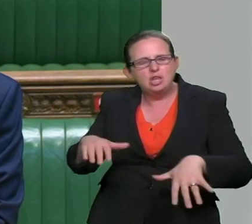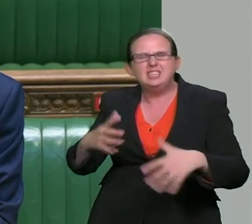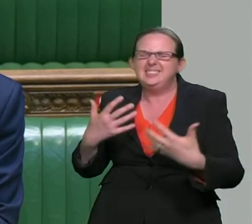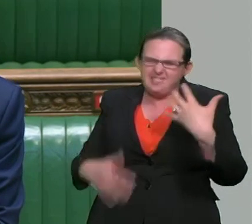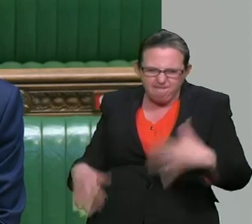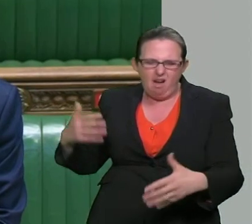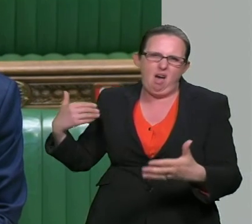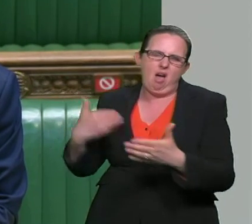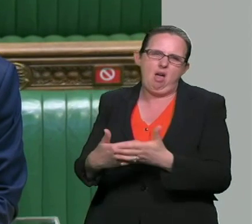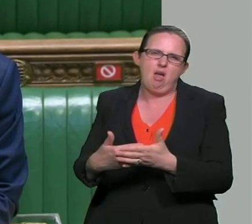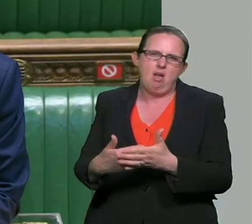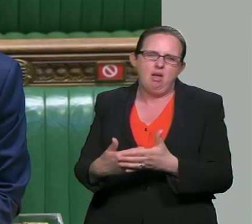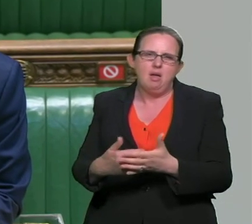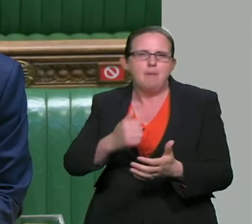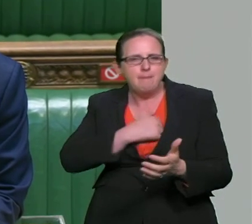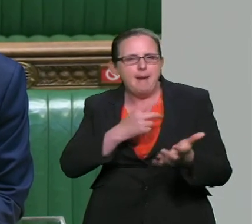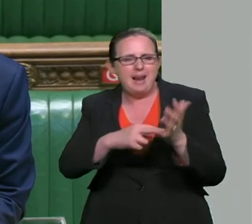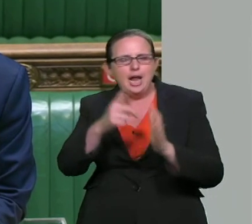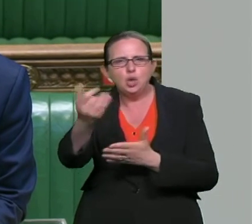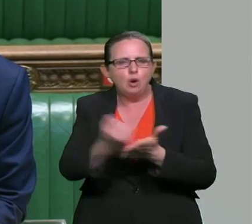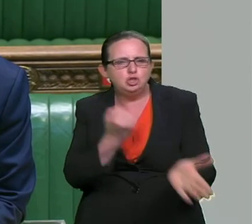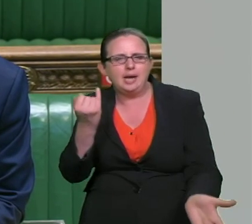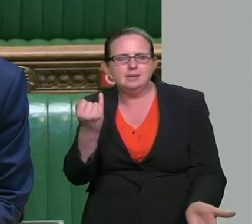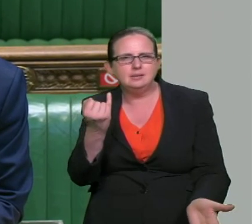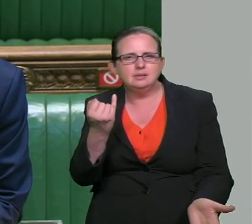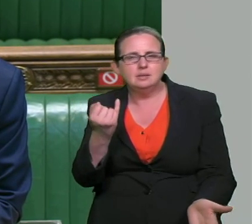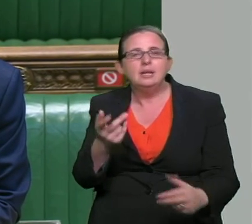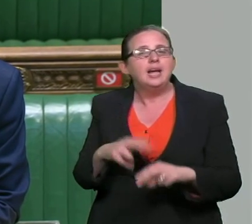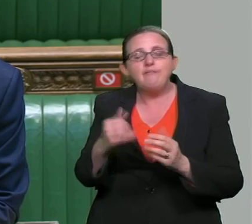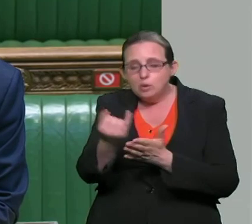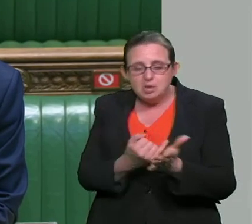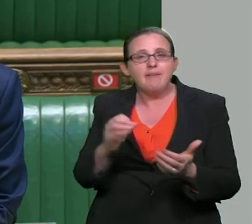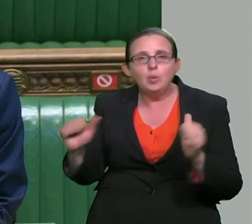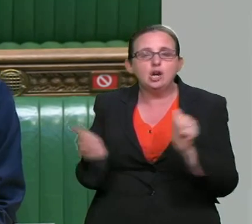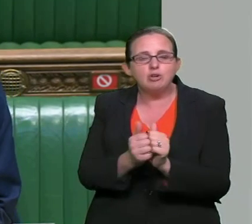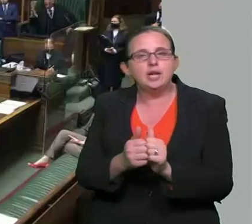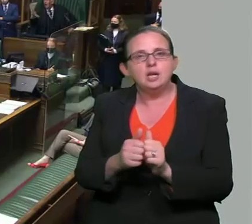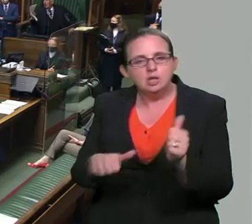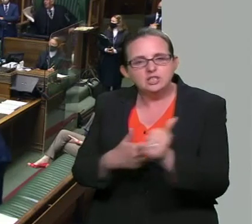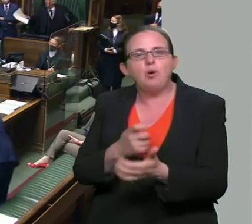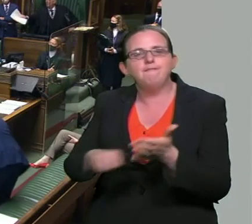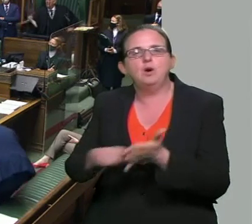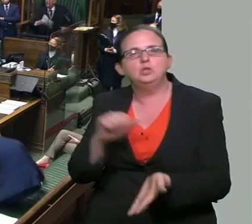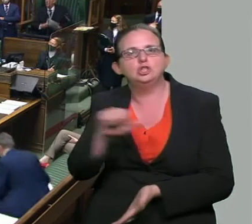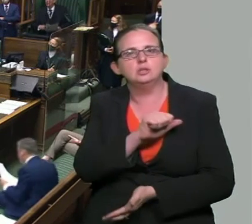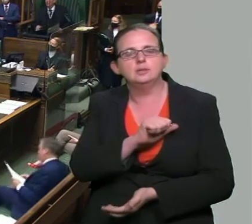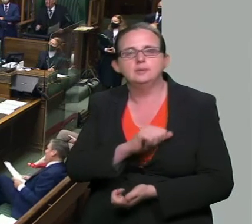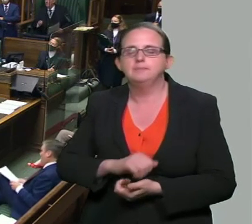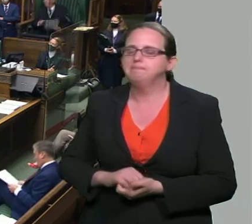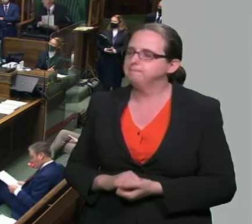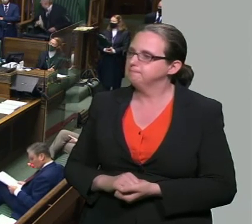Which part of our plan does the Prime Minister object to? If he does not object to it and he agrees with it, why does he not vote for it?